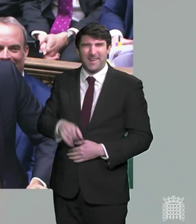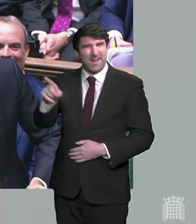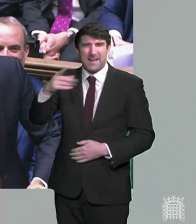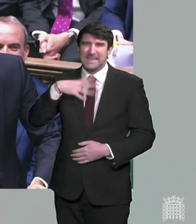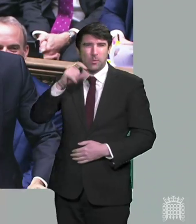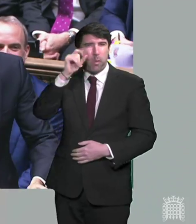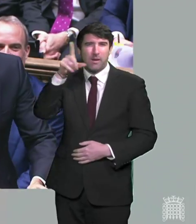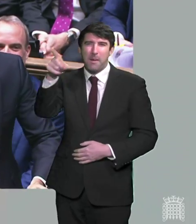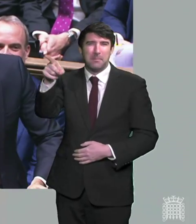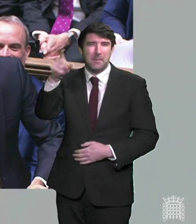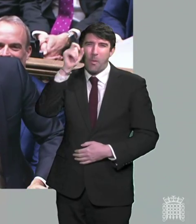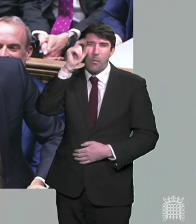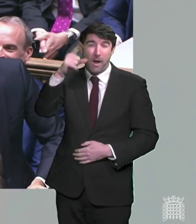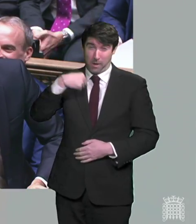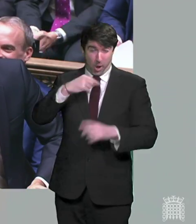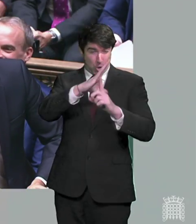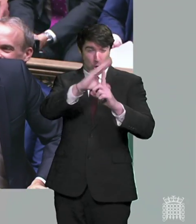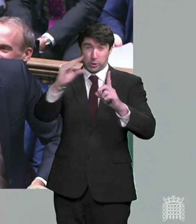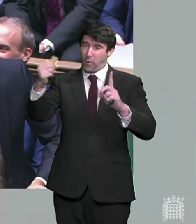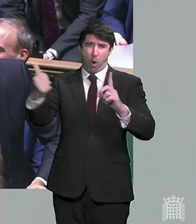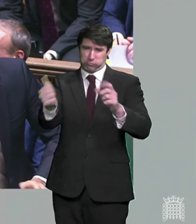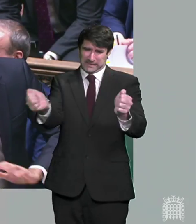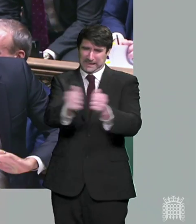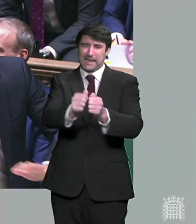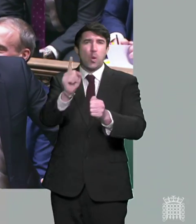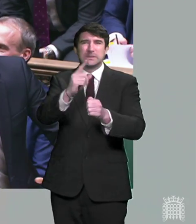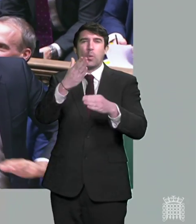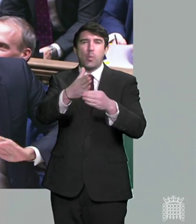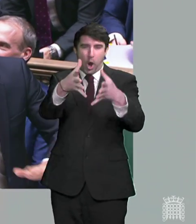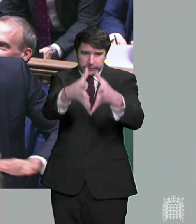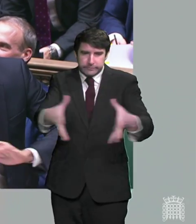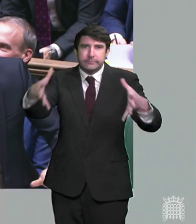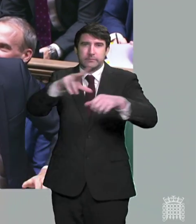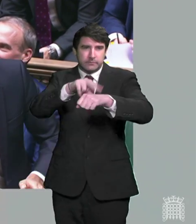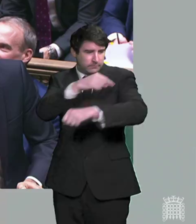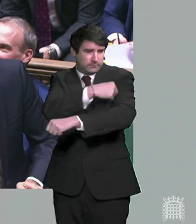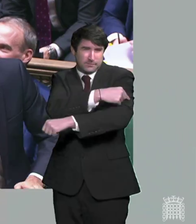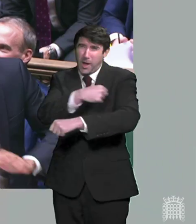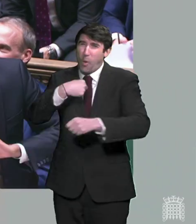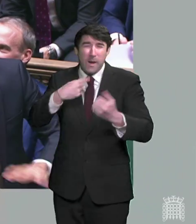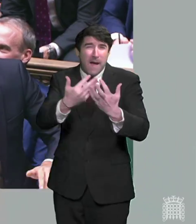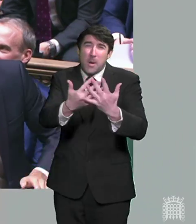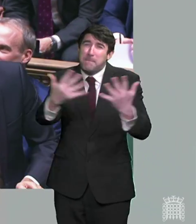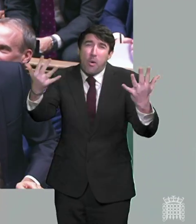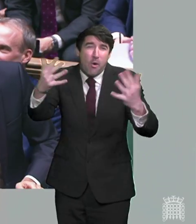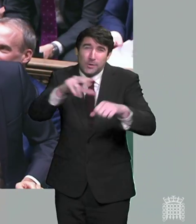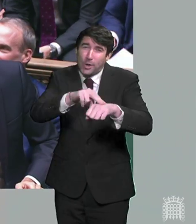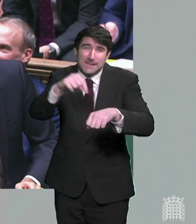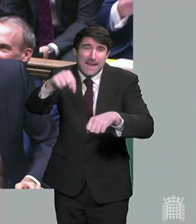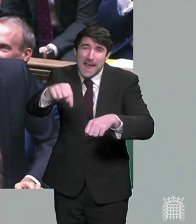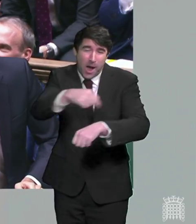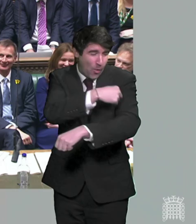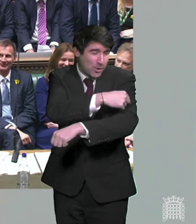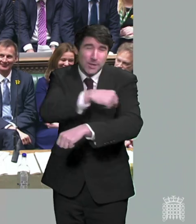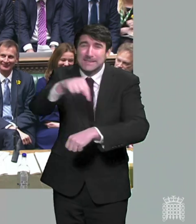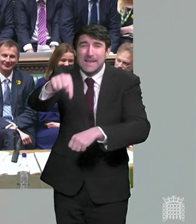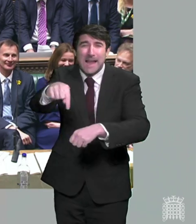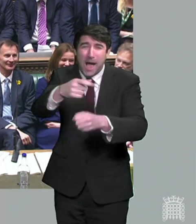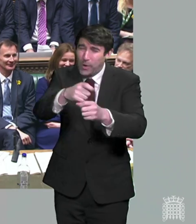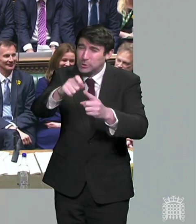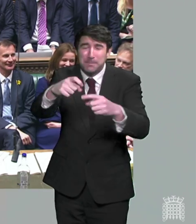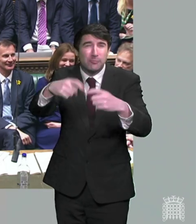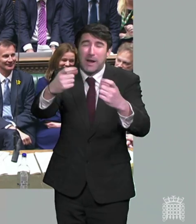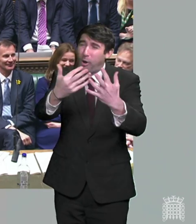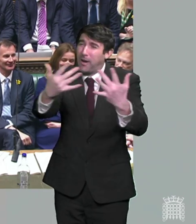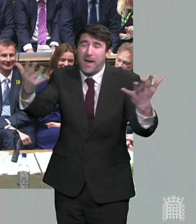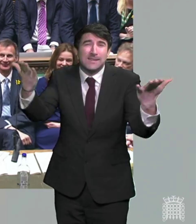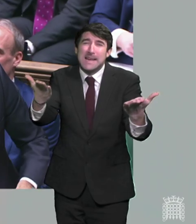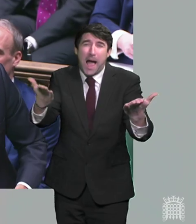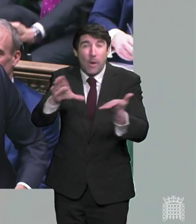There are tens of thousands more doctors, more nurses in the NHS, a record number of GPs and record investment in the NHS.